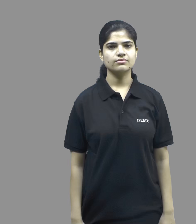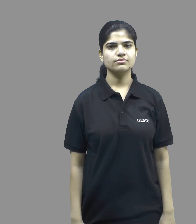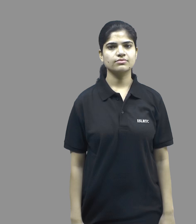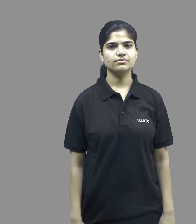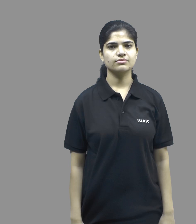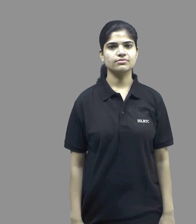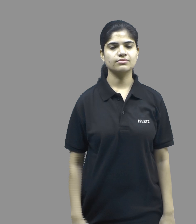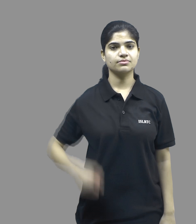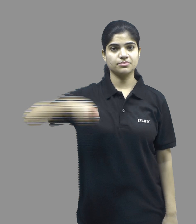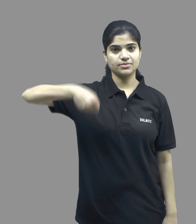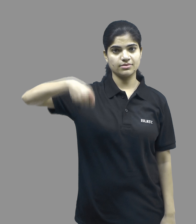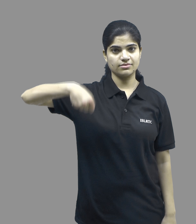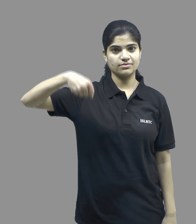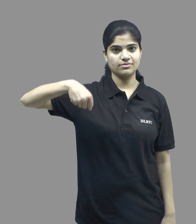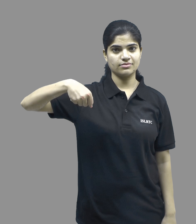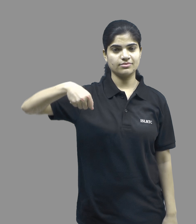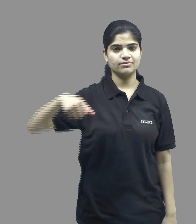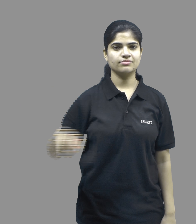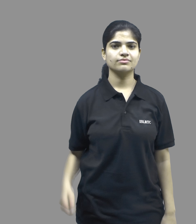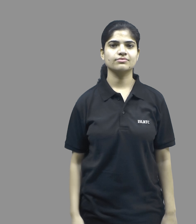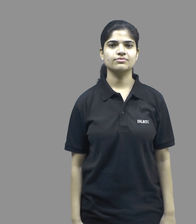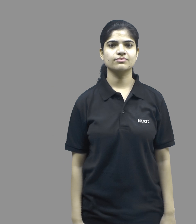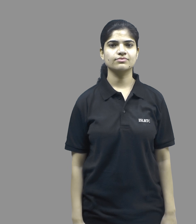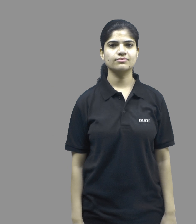Bag